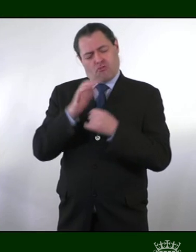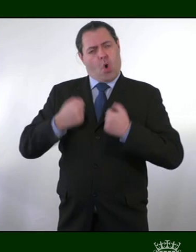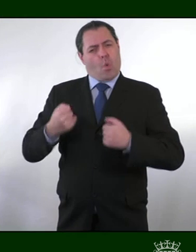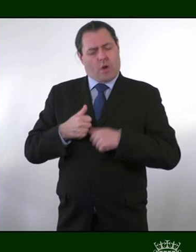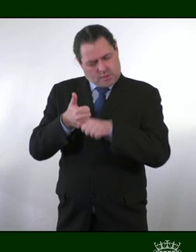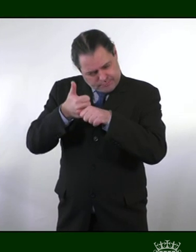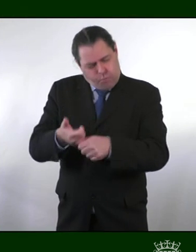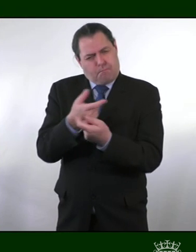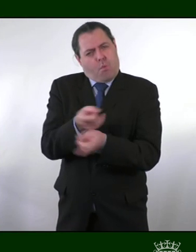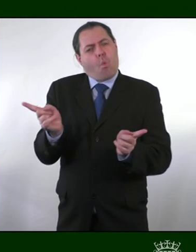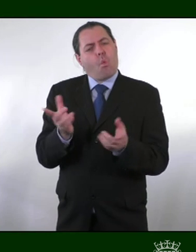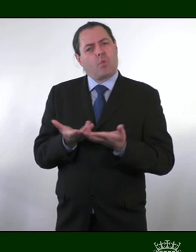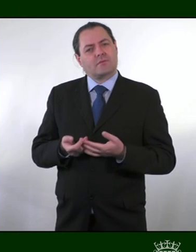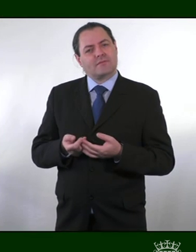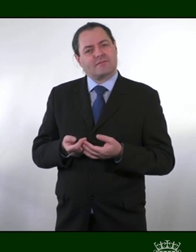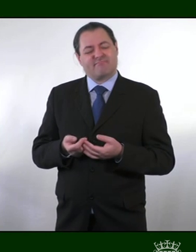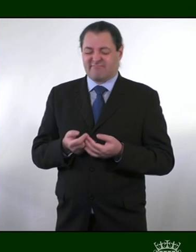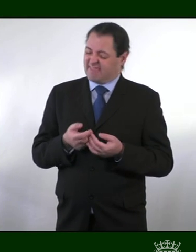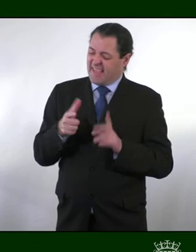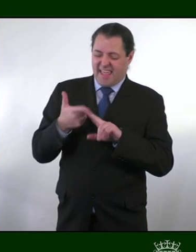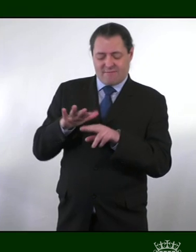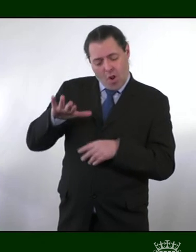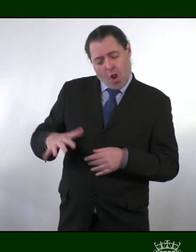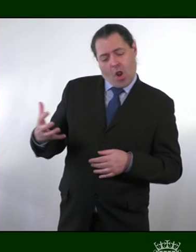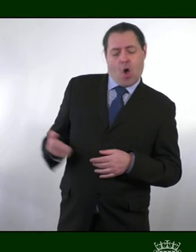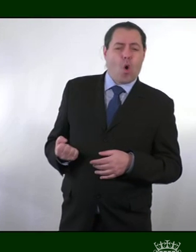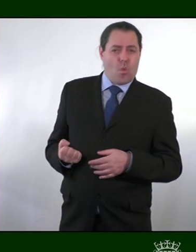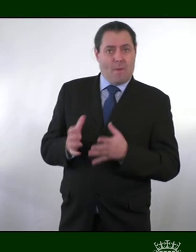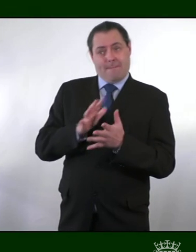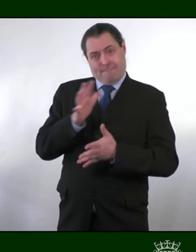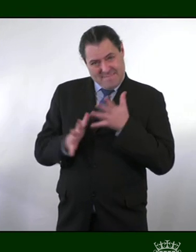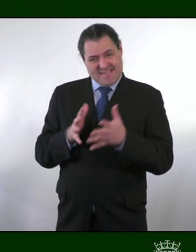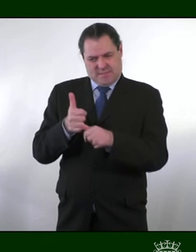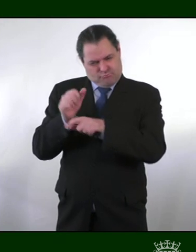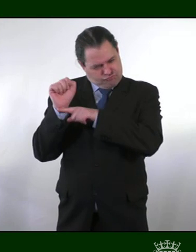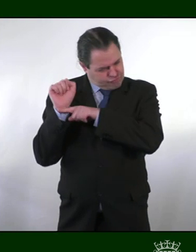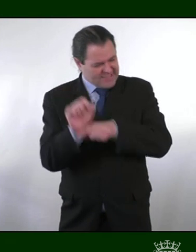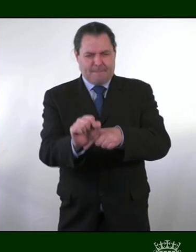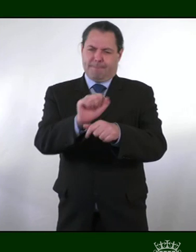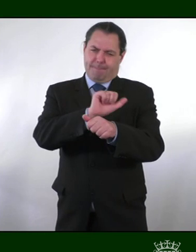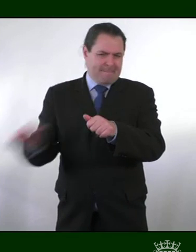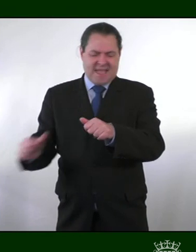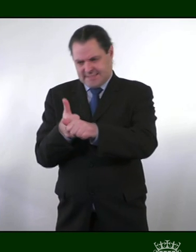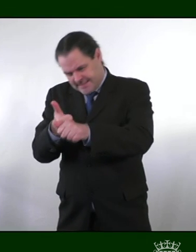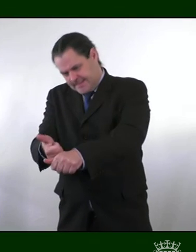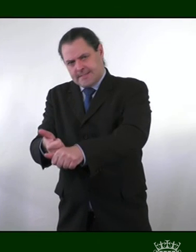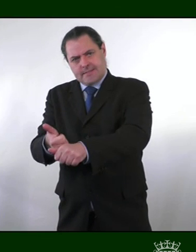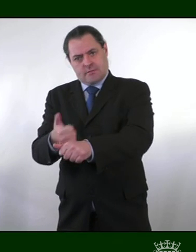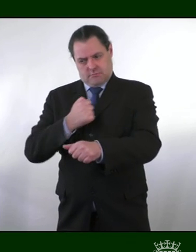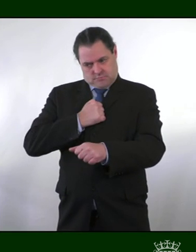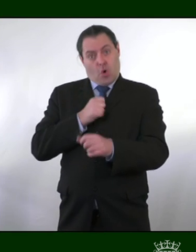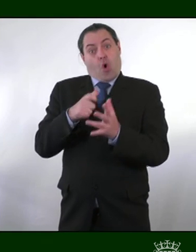The evidence shows that those on the lowest incomes have been protected the most by this Conservative Government.